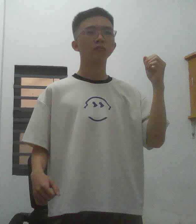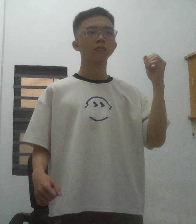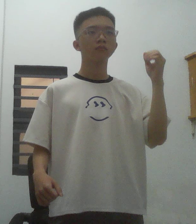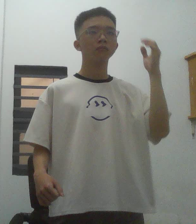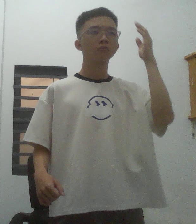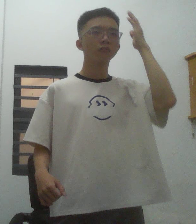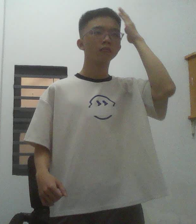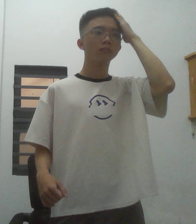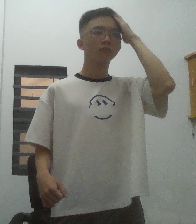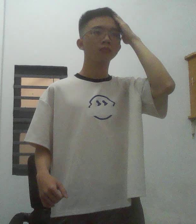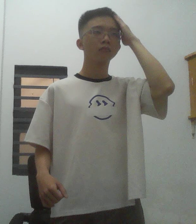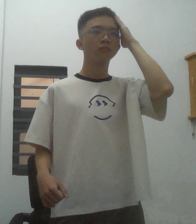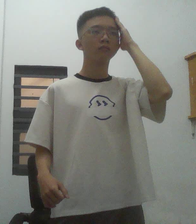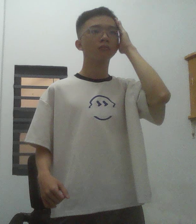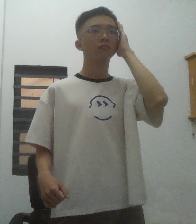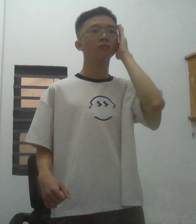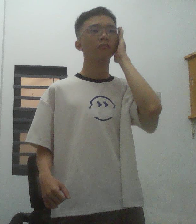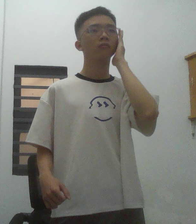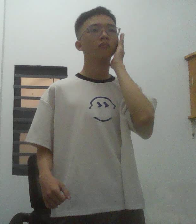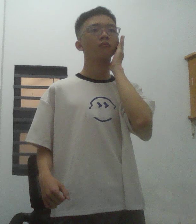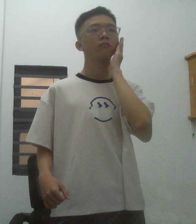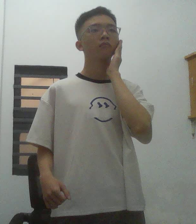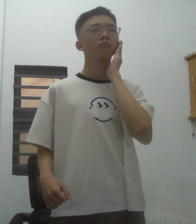dep